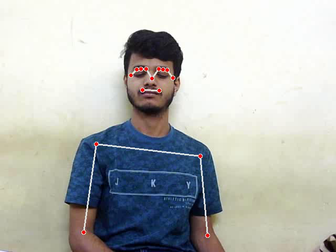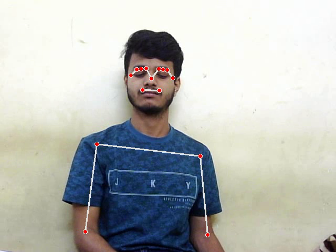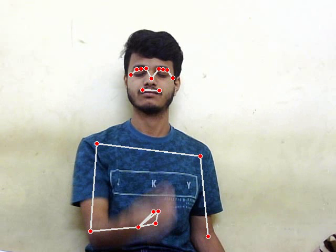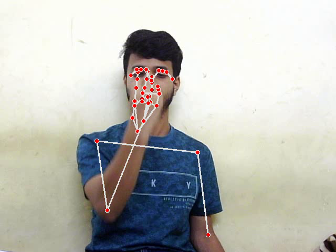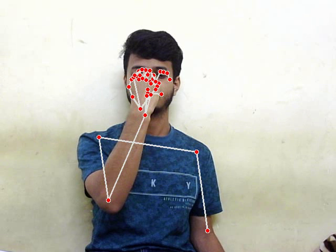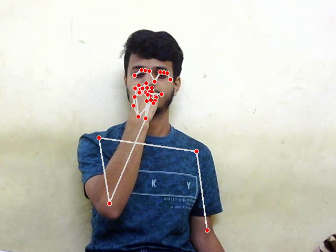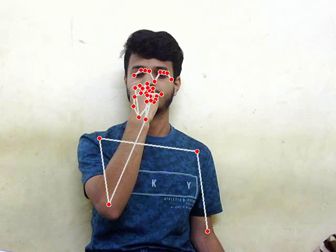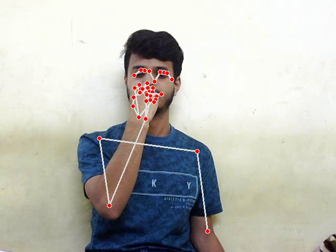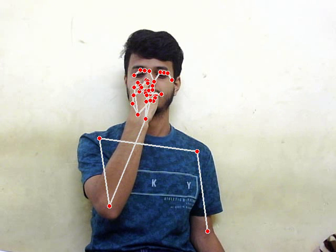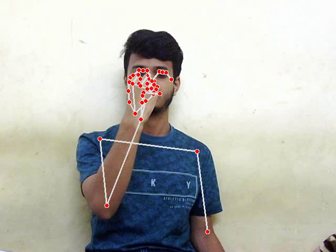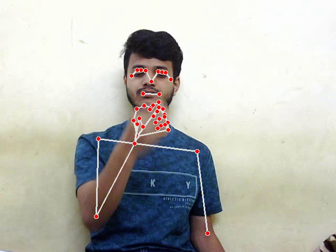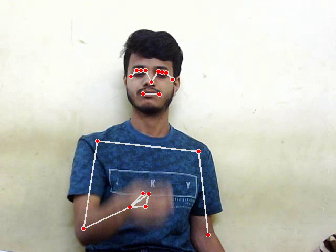eat